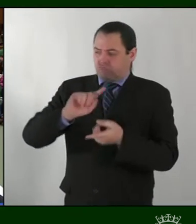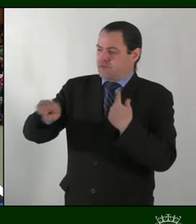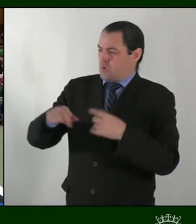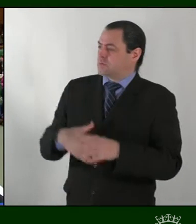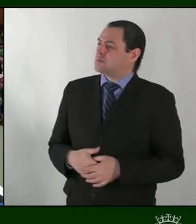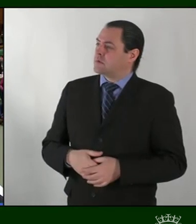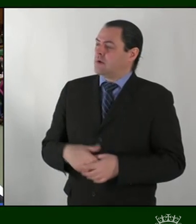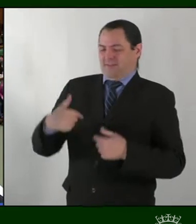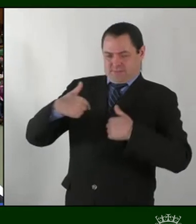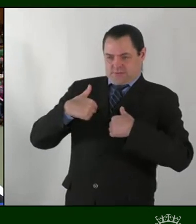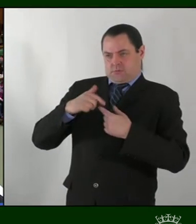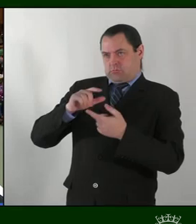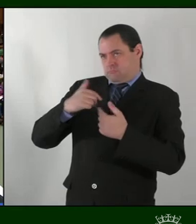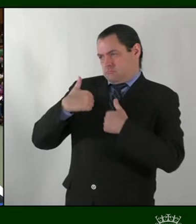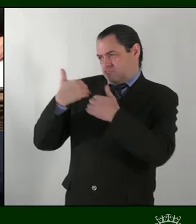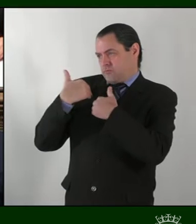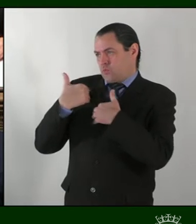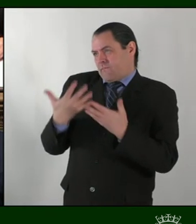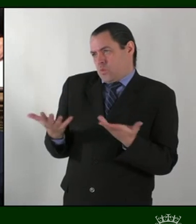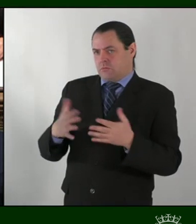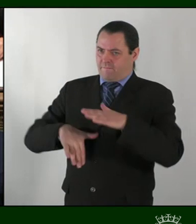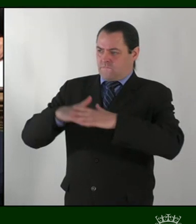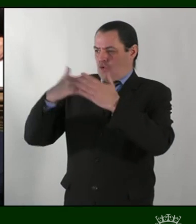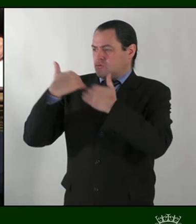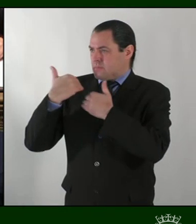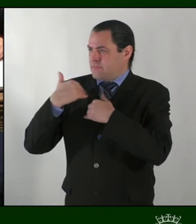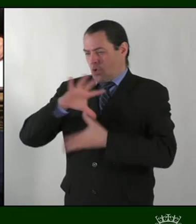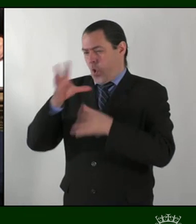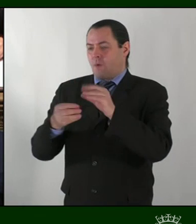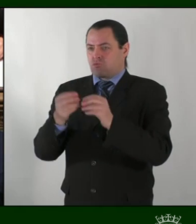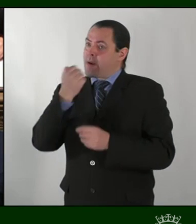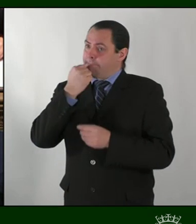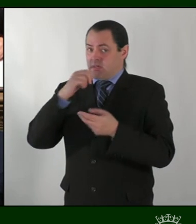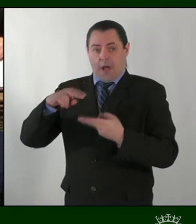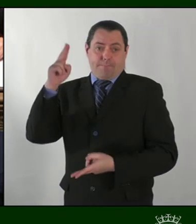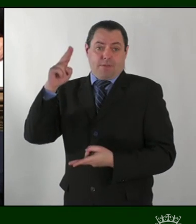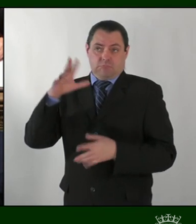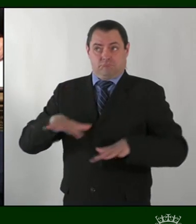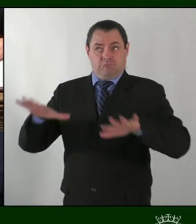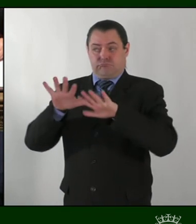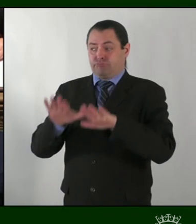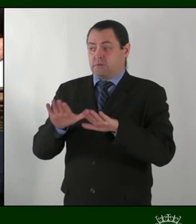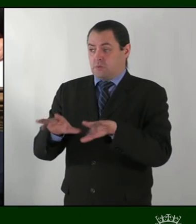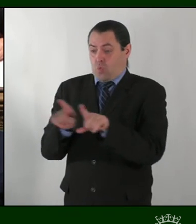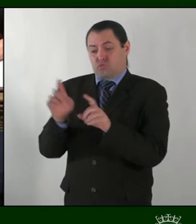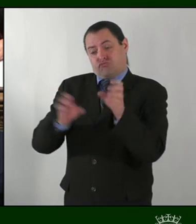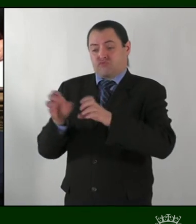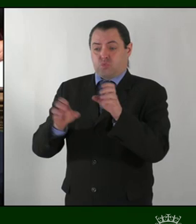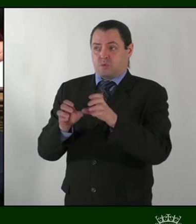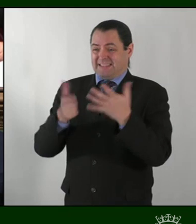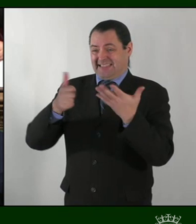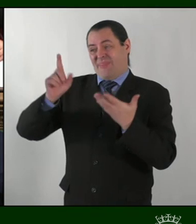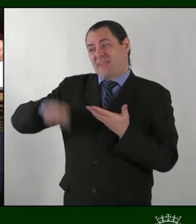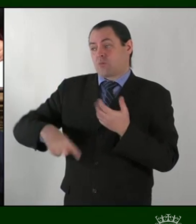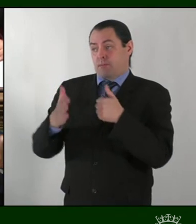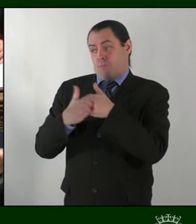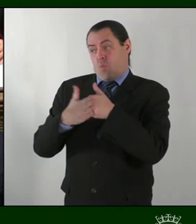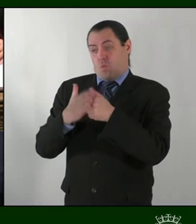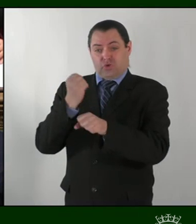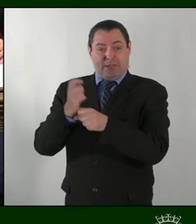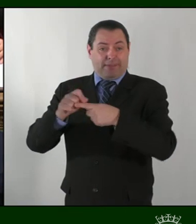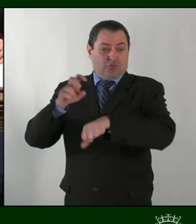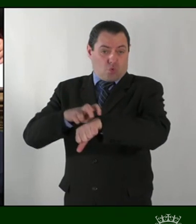We are, of course, responsible, and we take full responsibility, but overall GP numbers are up and we are now recruiting 6,000 more.